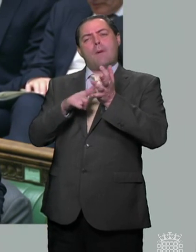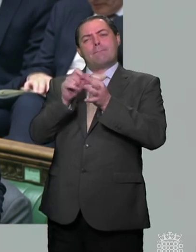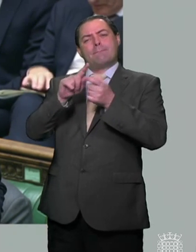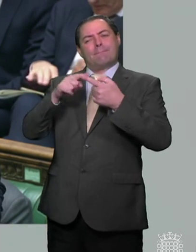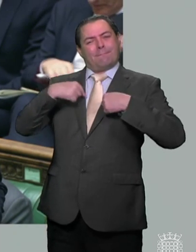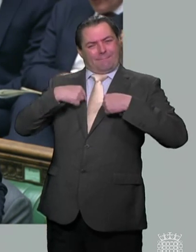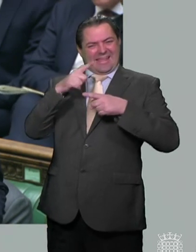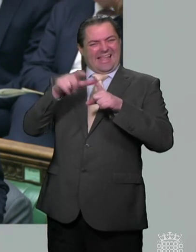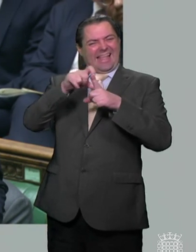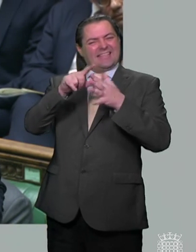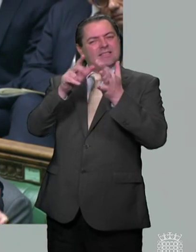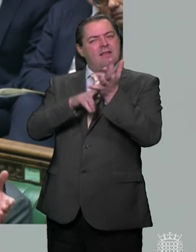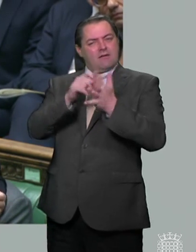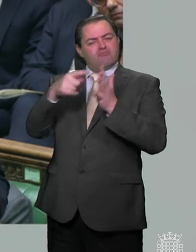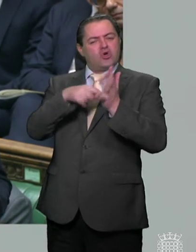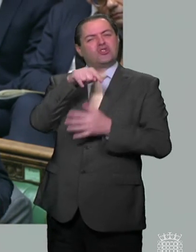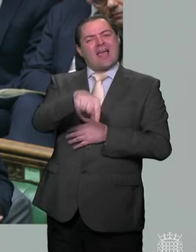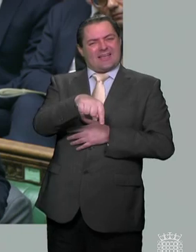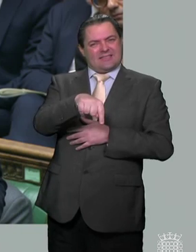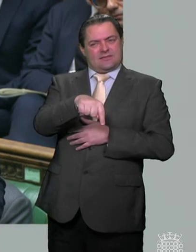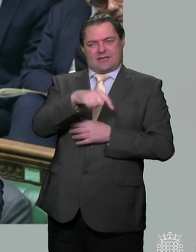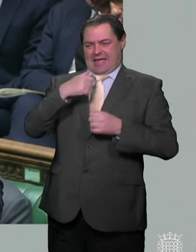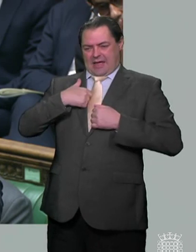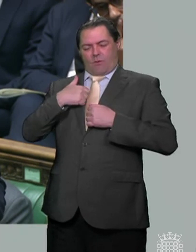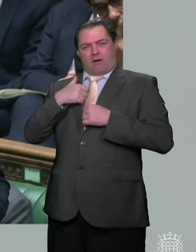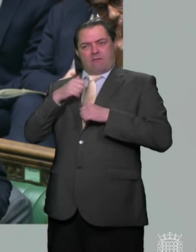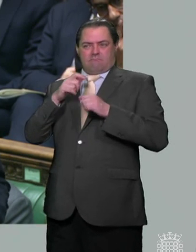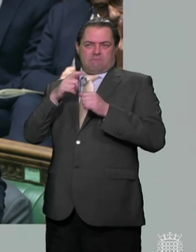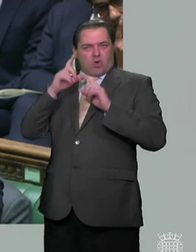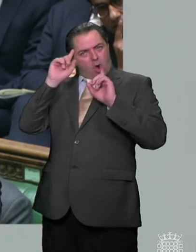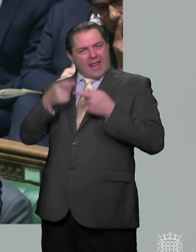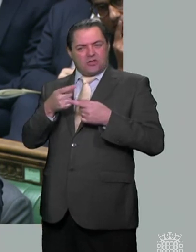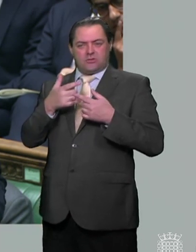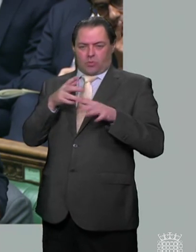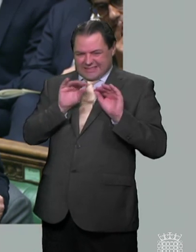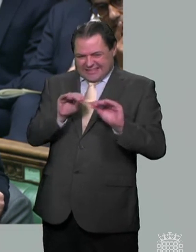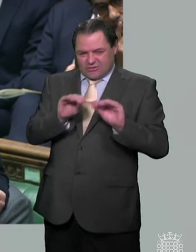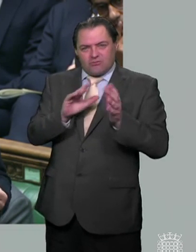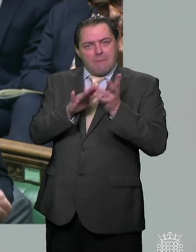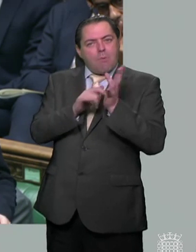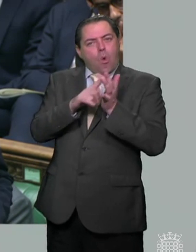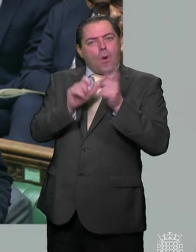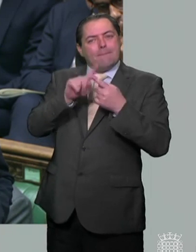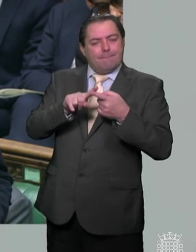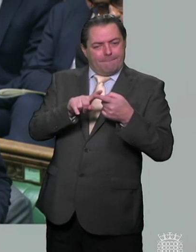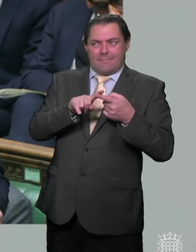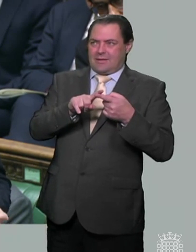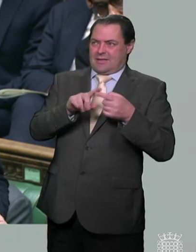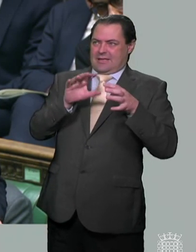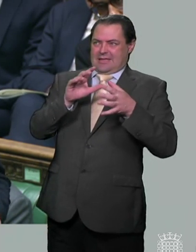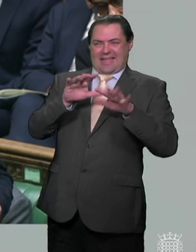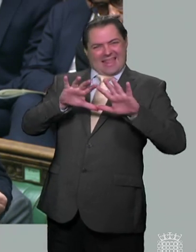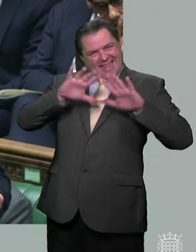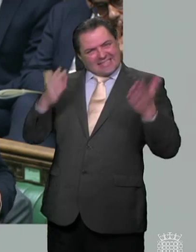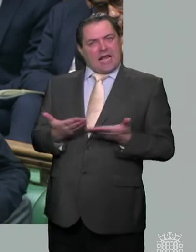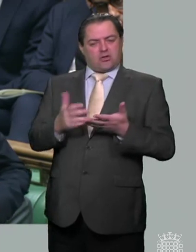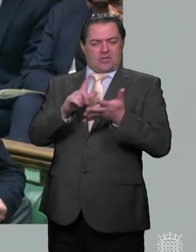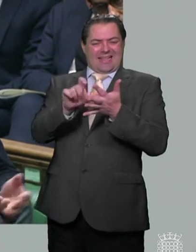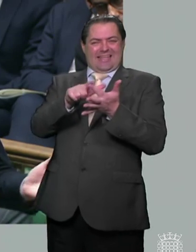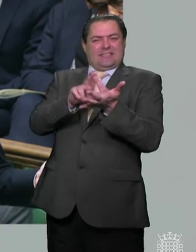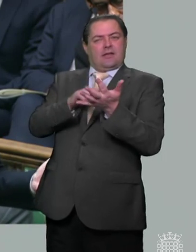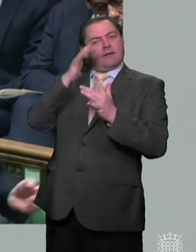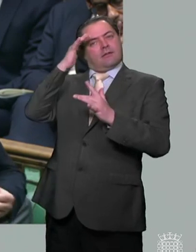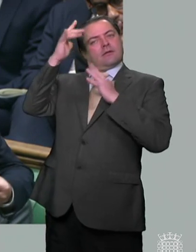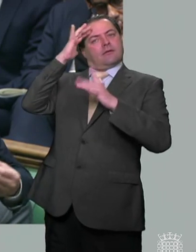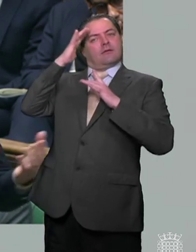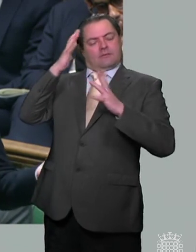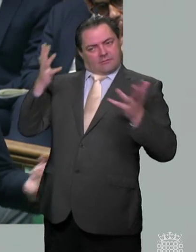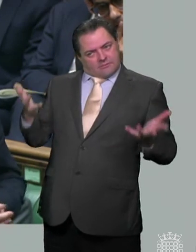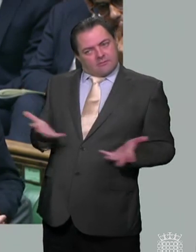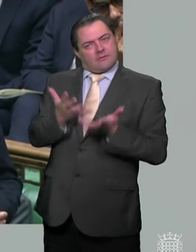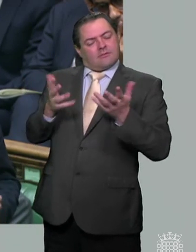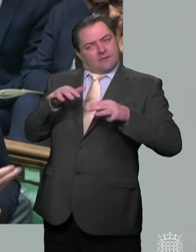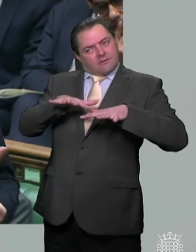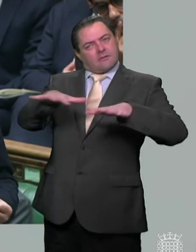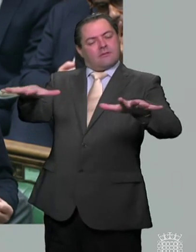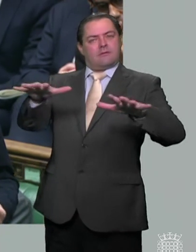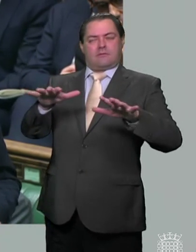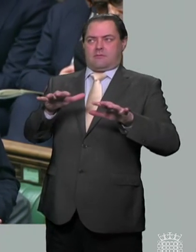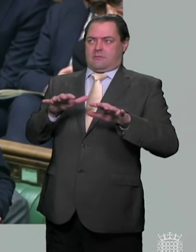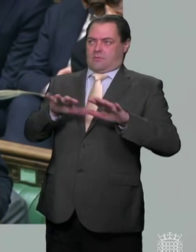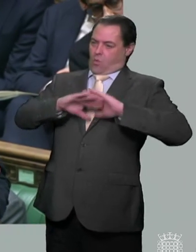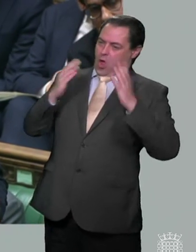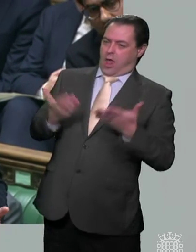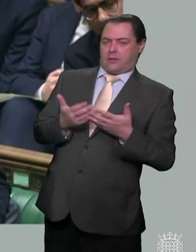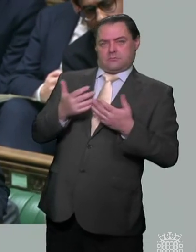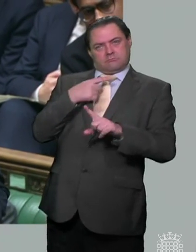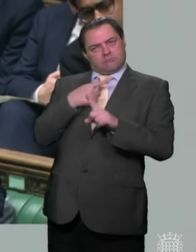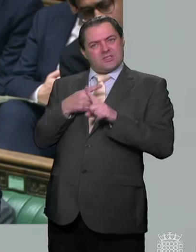Wes Johnson at Morecambe and Lancaster College has put forward a programme to teach youngsters in Morecambe the international Eden ethos, in order to, shall we say, propagate the goodwill around the world.